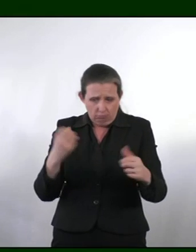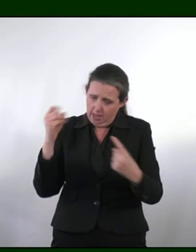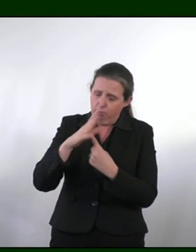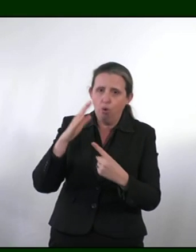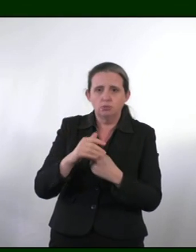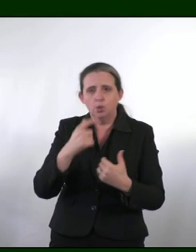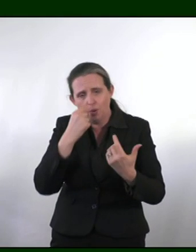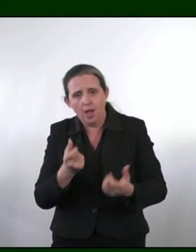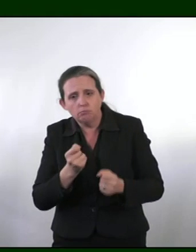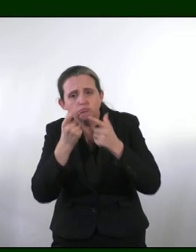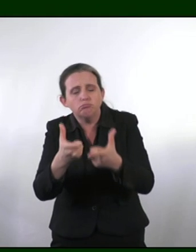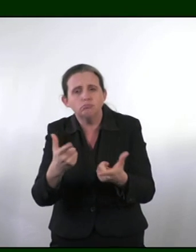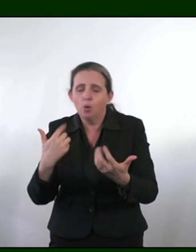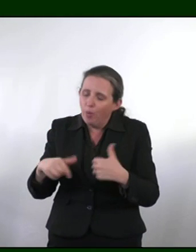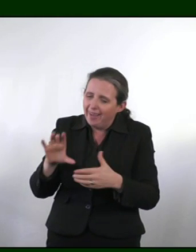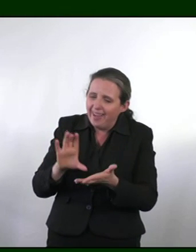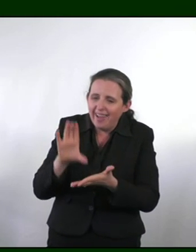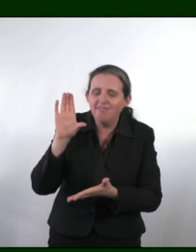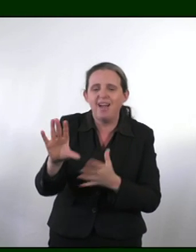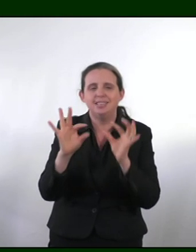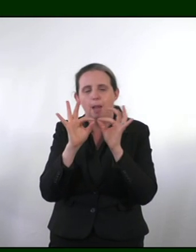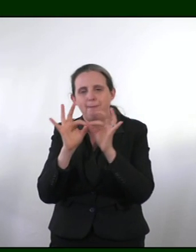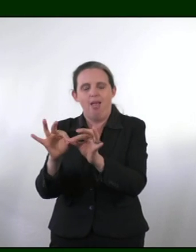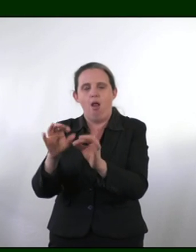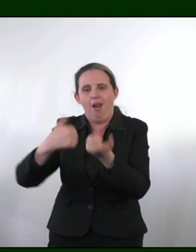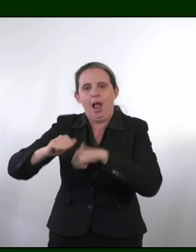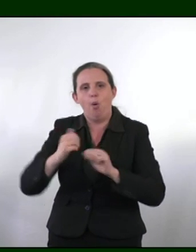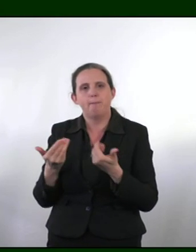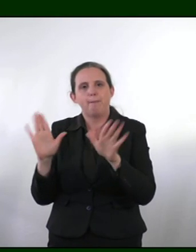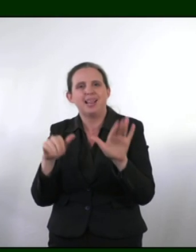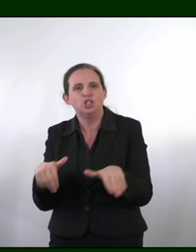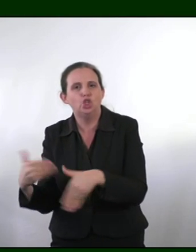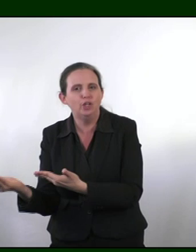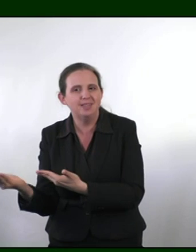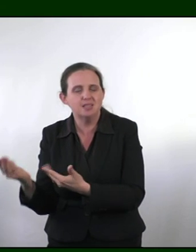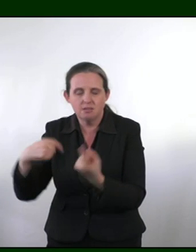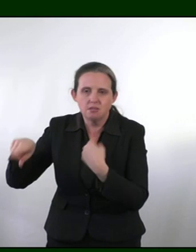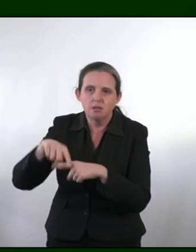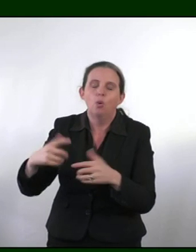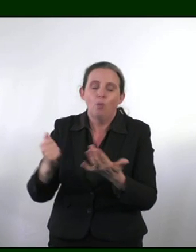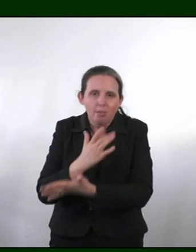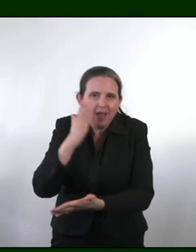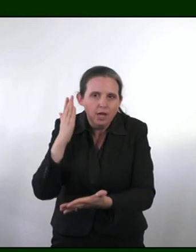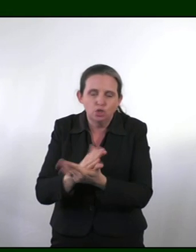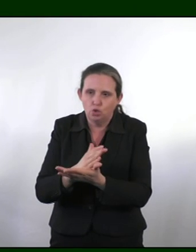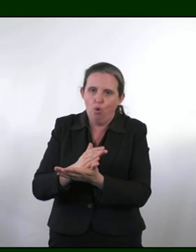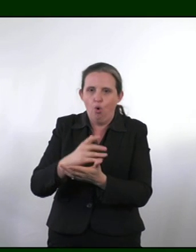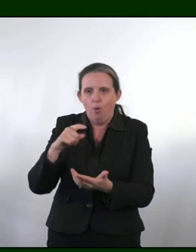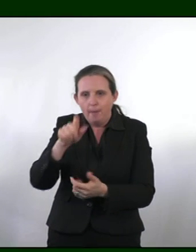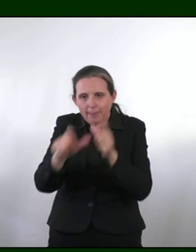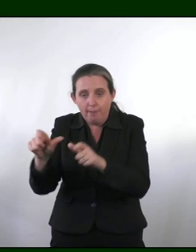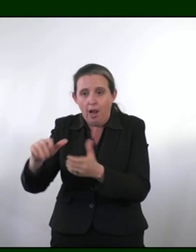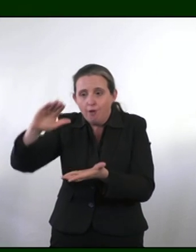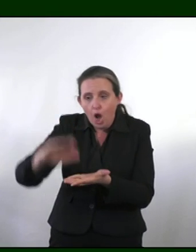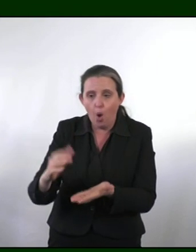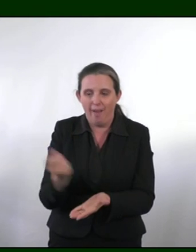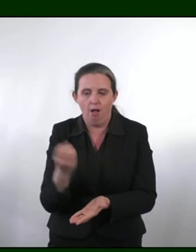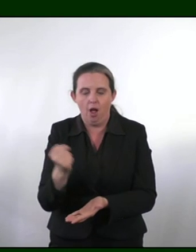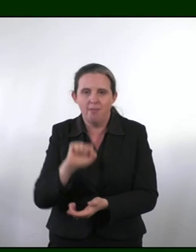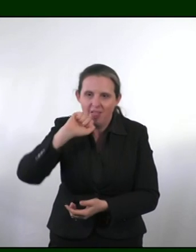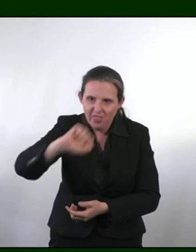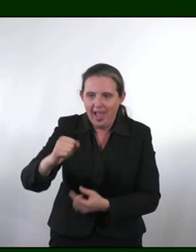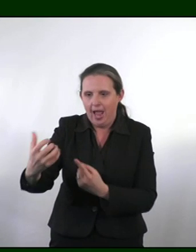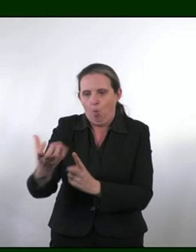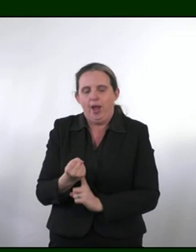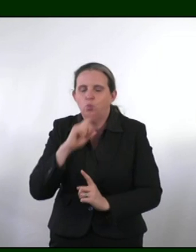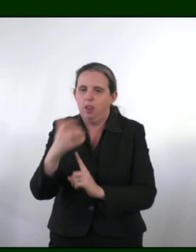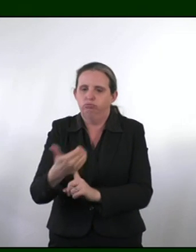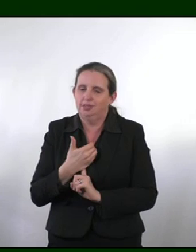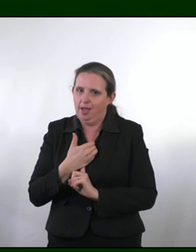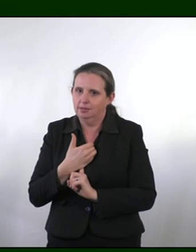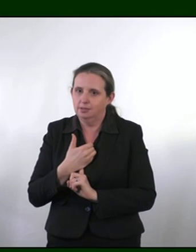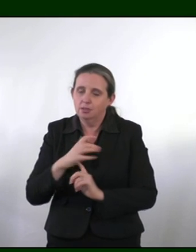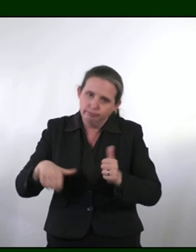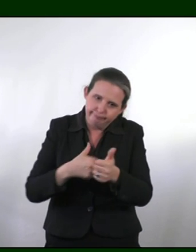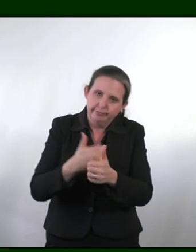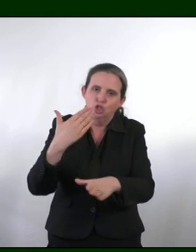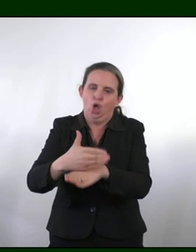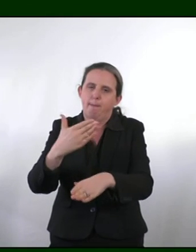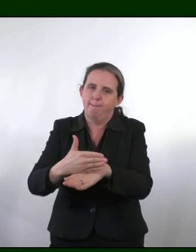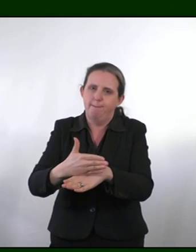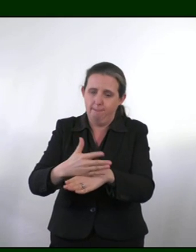And as we invest billions in public services, we are also protecting the wages of those on the lowest incomes and supporting jobs, because good work remains the